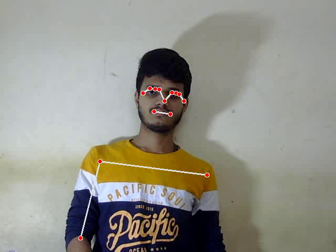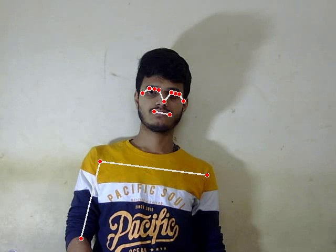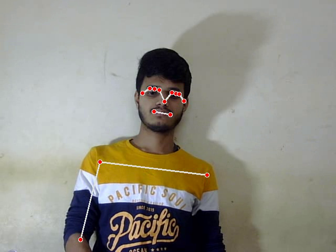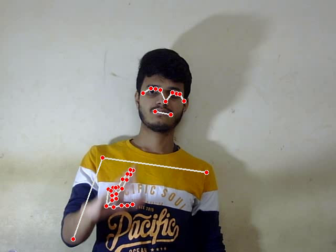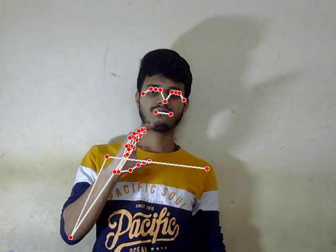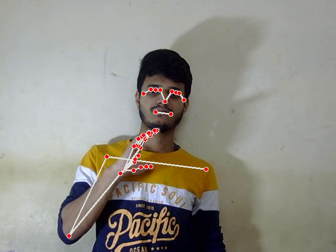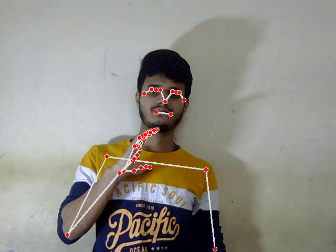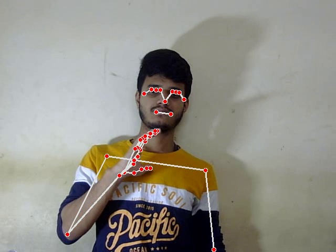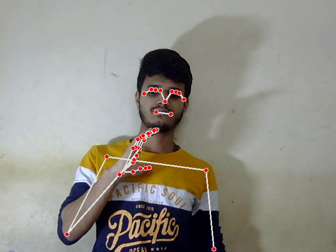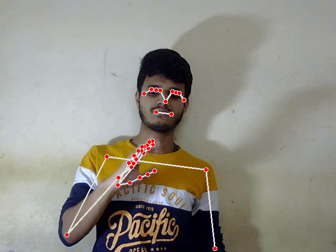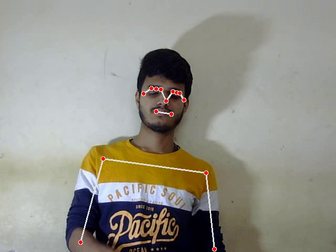fine